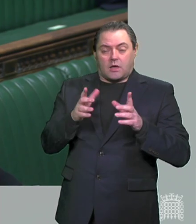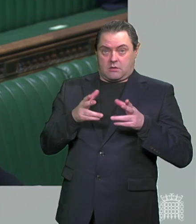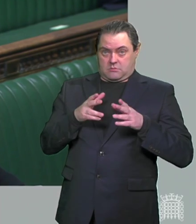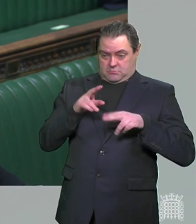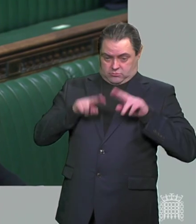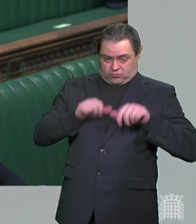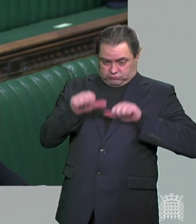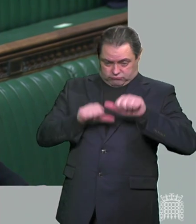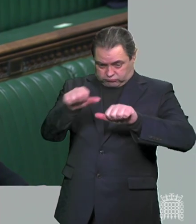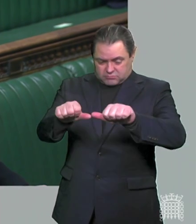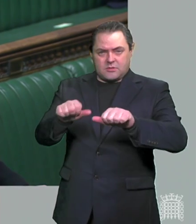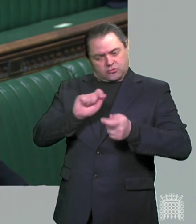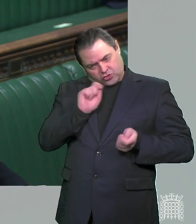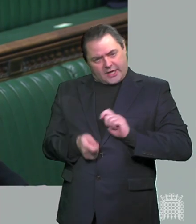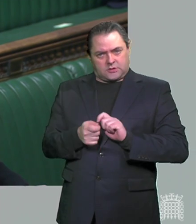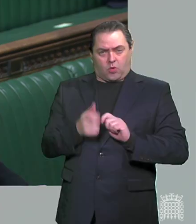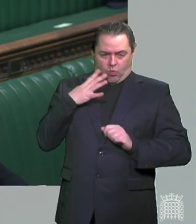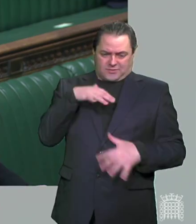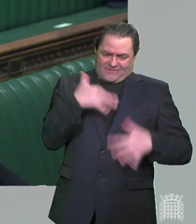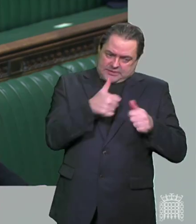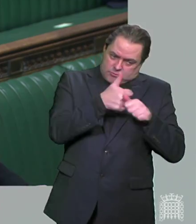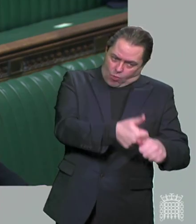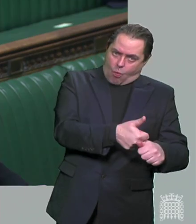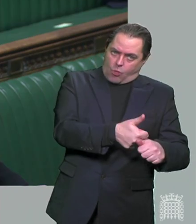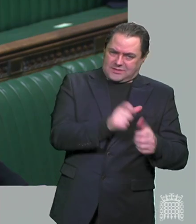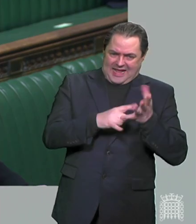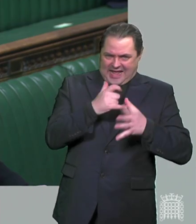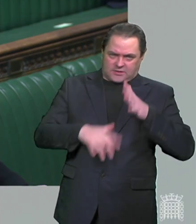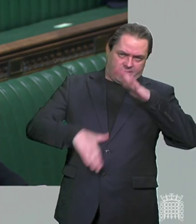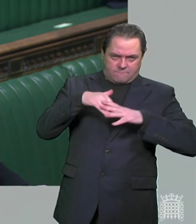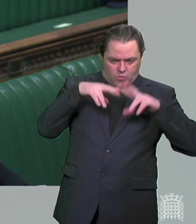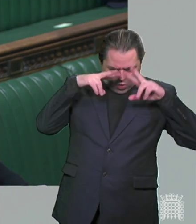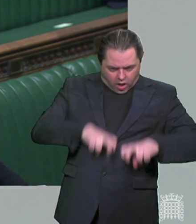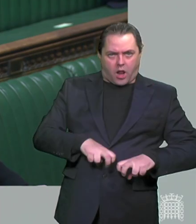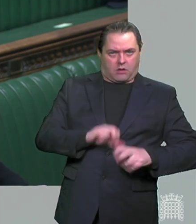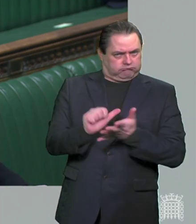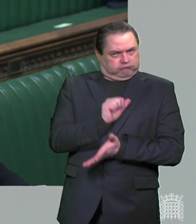It looks to ensure that the victim is well supported and the case thoroughly investigated.